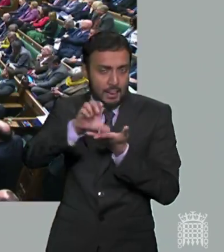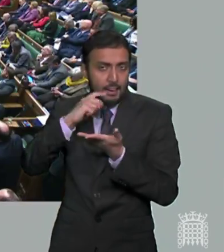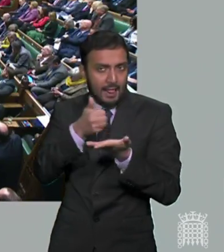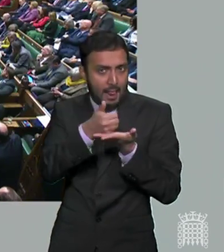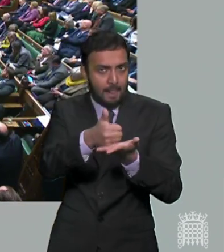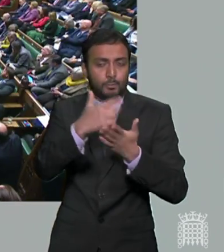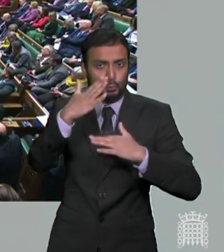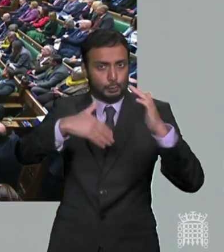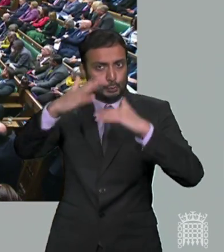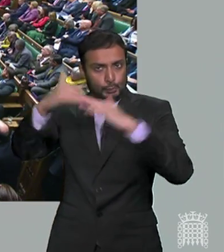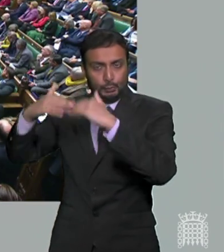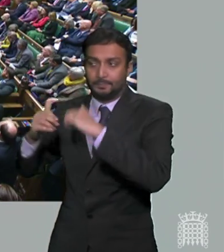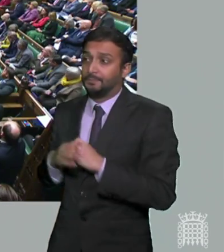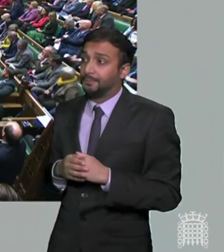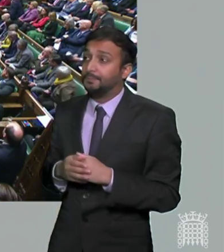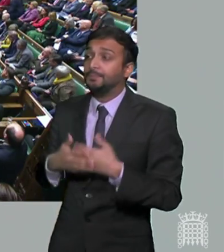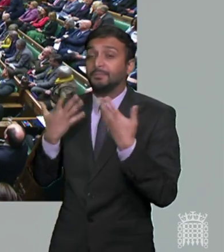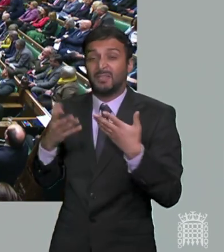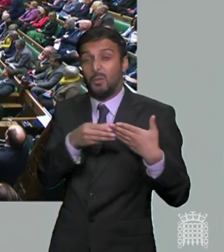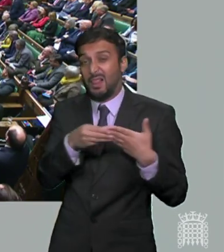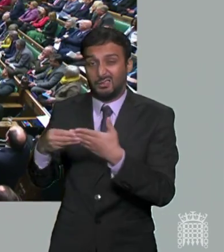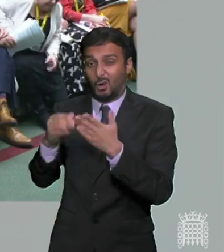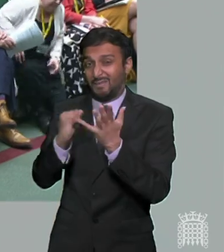We now come to the leader of the Scottish National party.